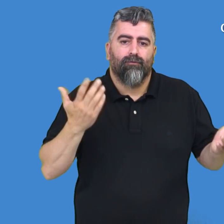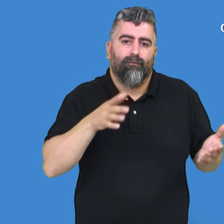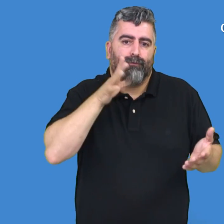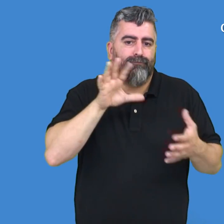motivo